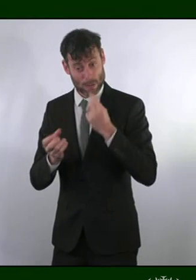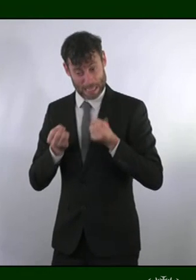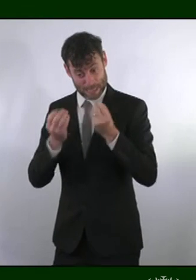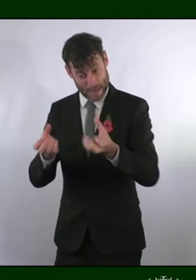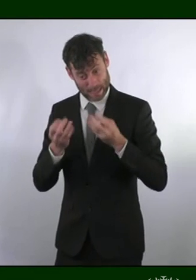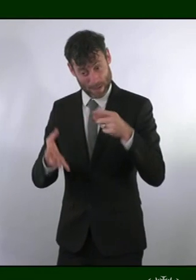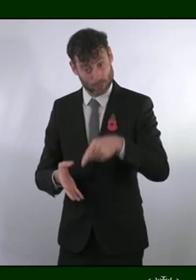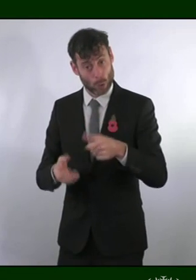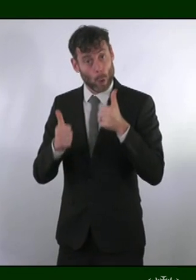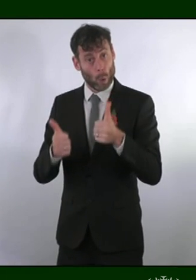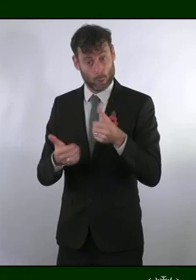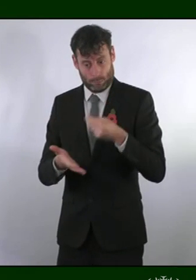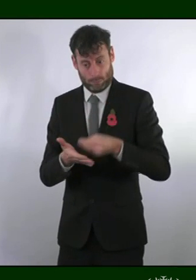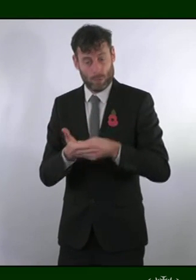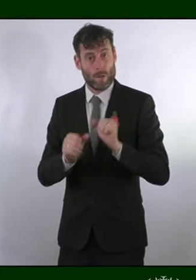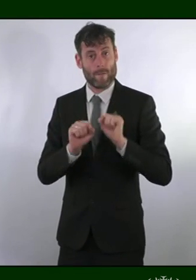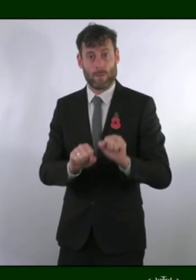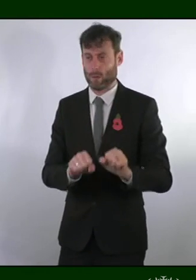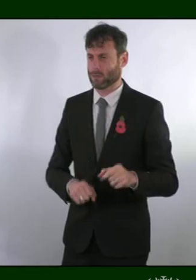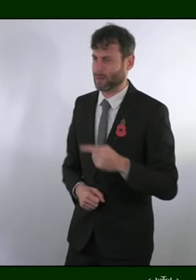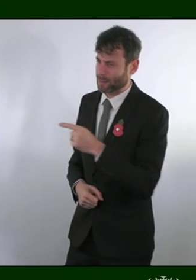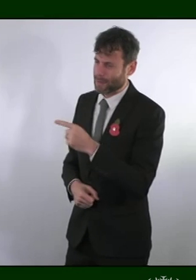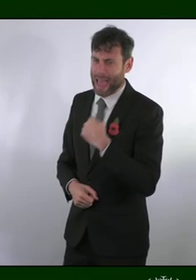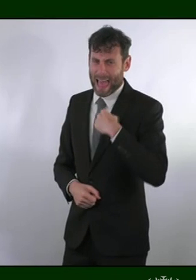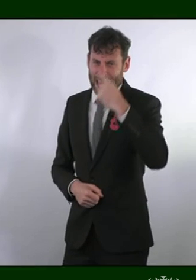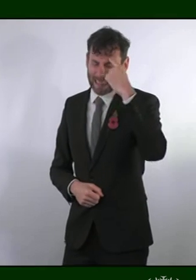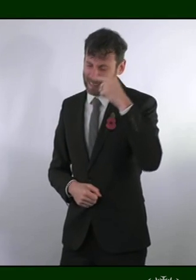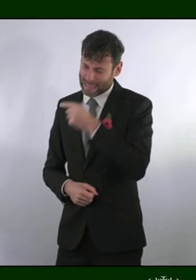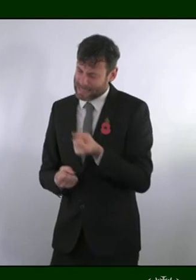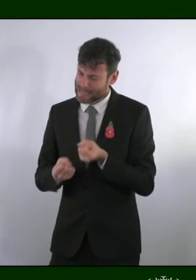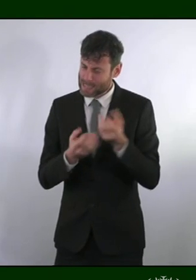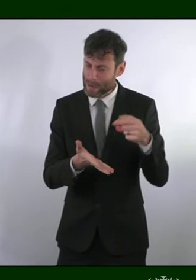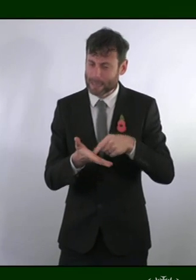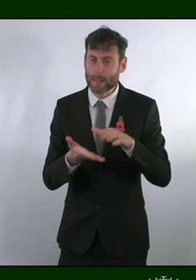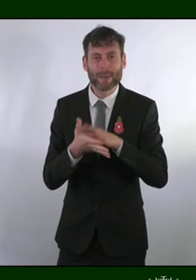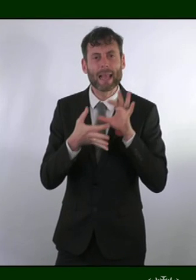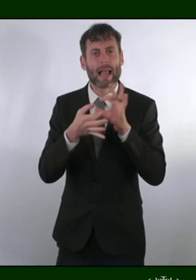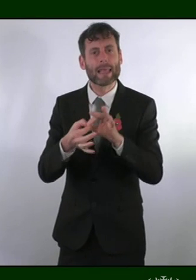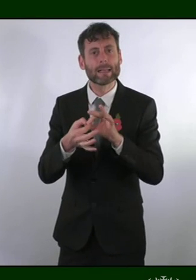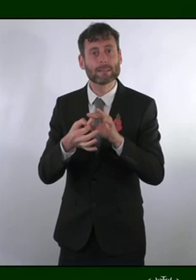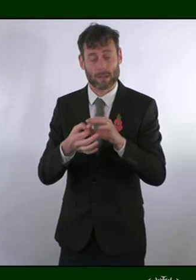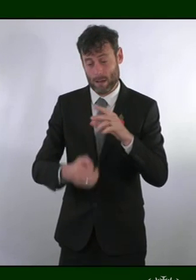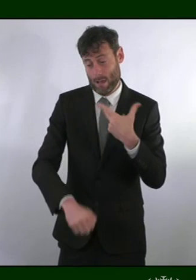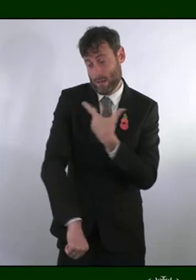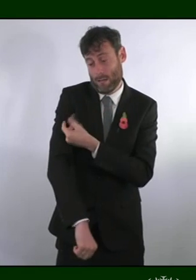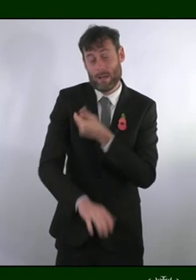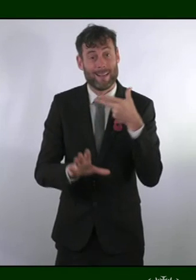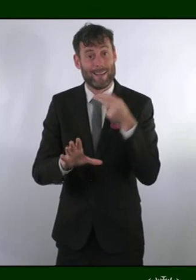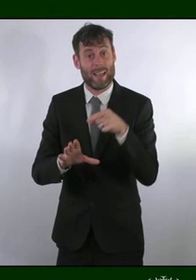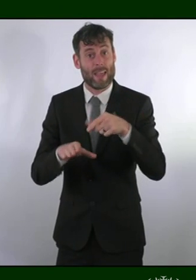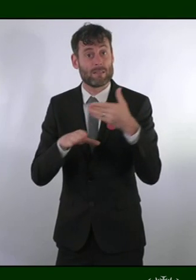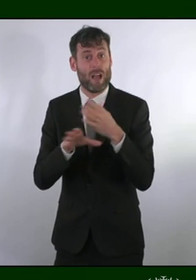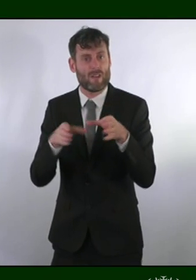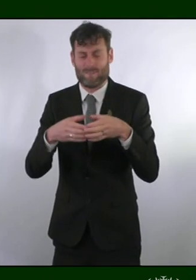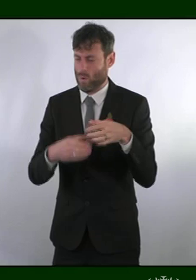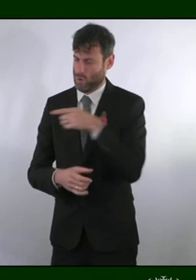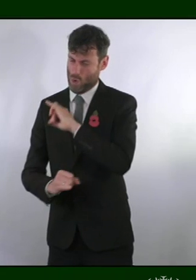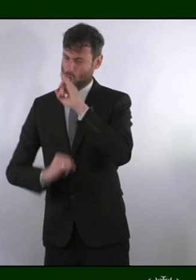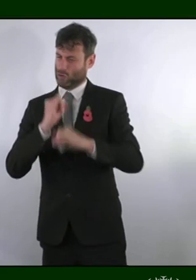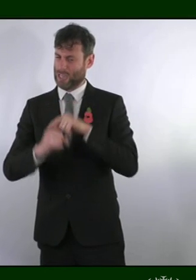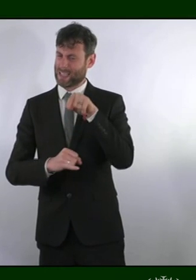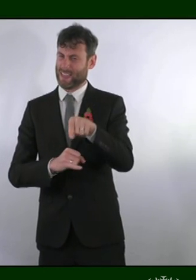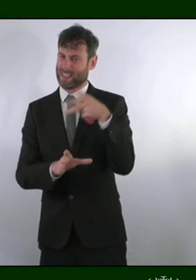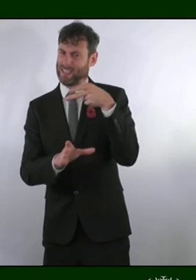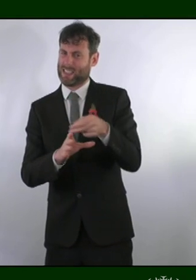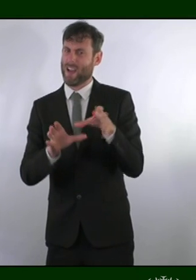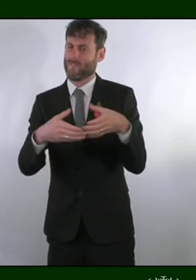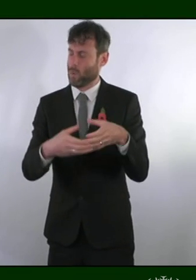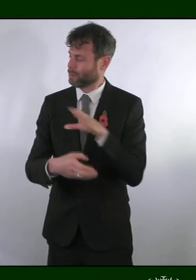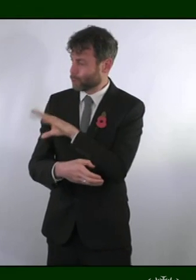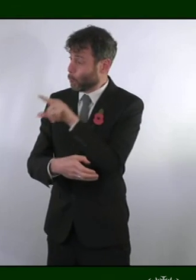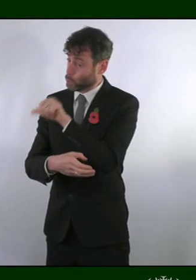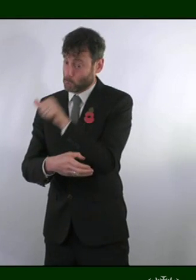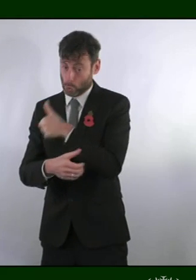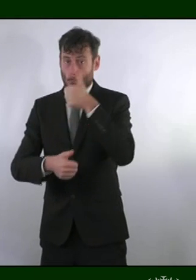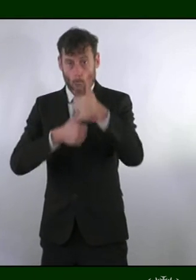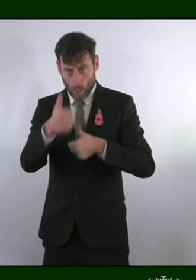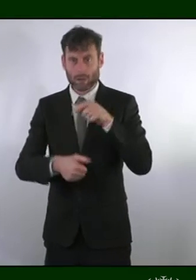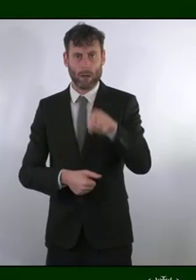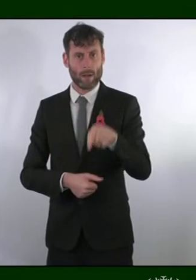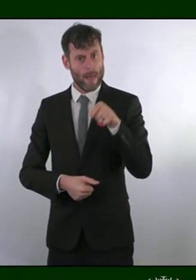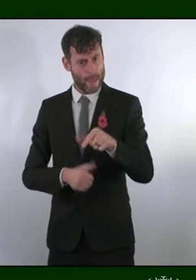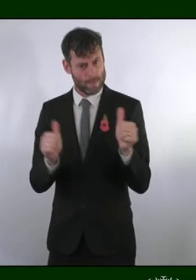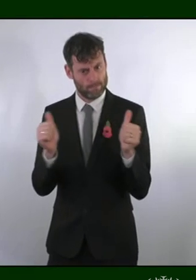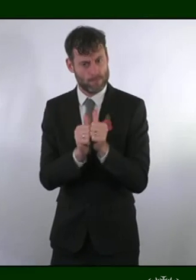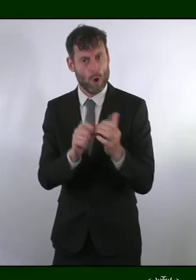I think the right hon. and learned Gentleman is referring to the vaccines taskforce, and after days in which the Labour party has attacked the vaccines taskforce, I think it might be in order for him to pay tribute to it for securing 40 million doses.